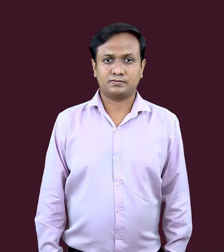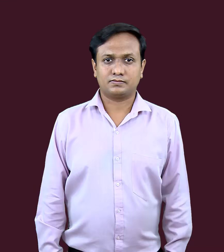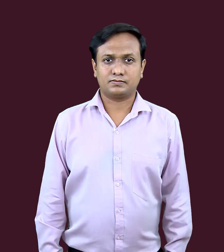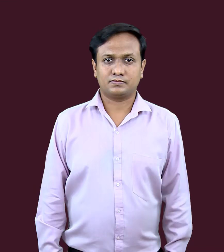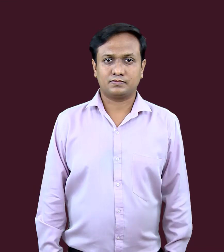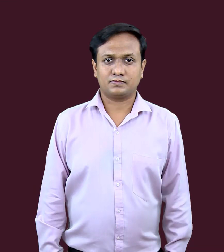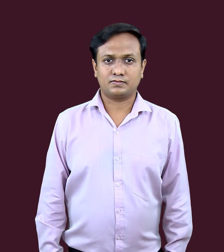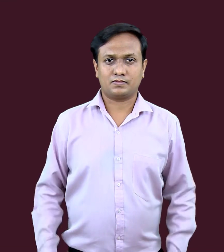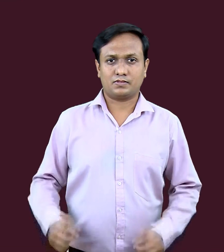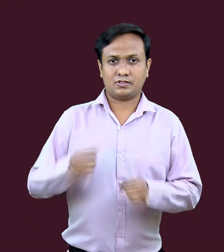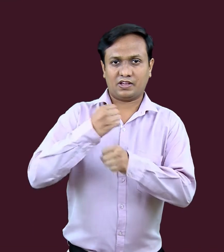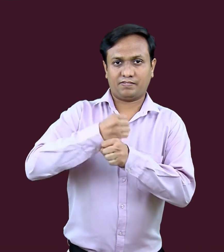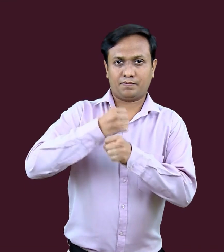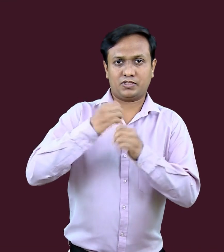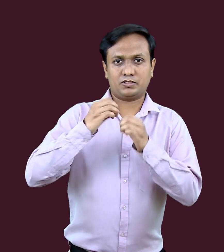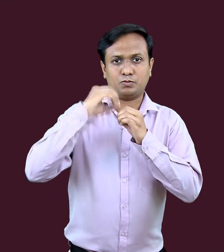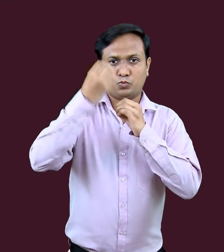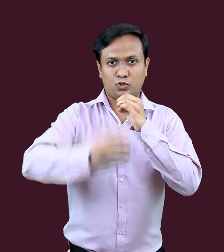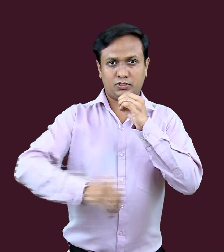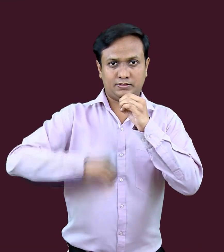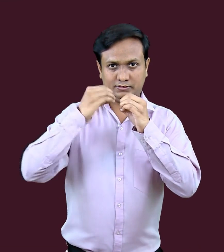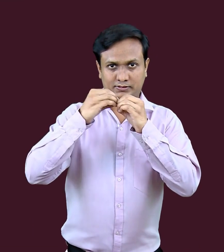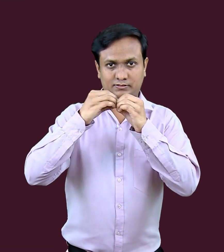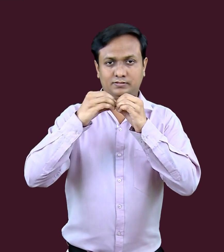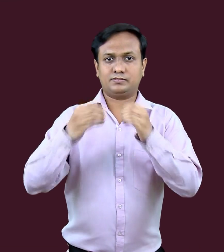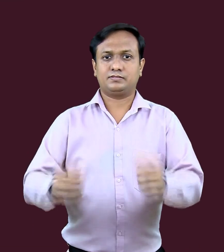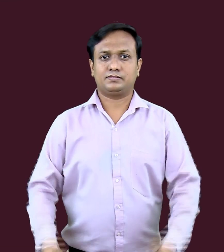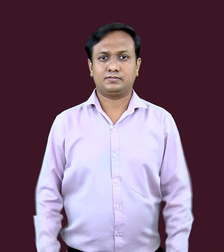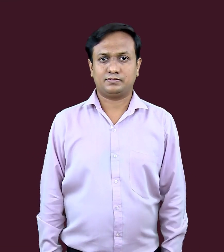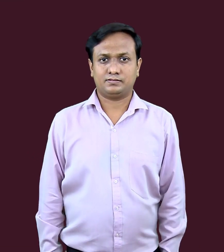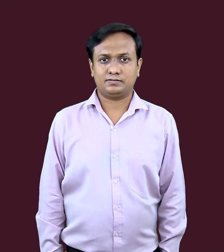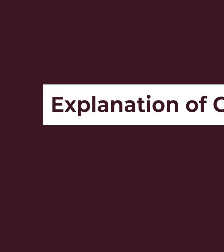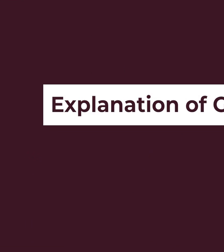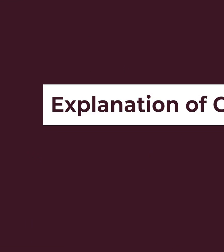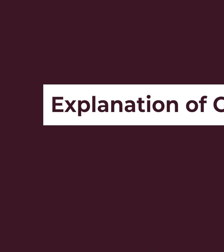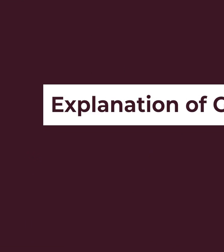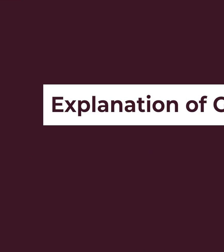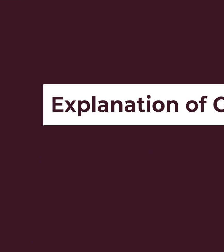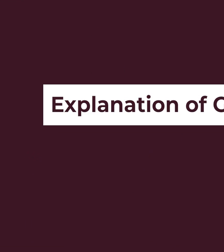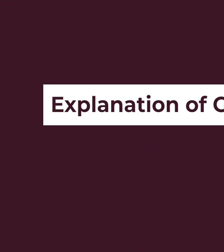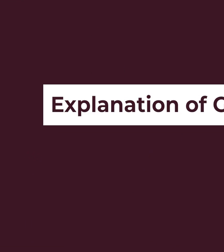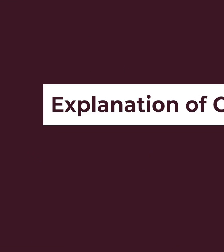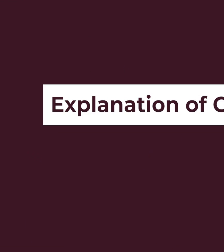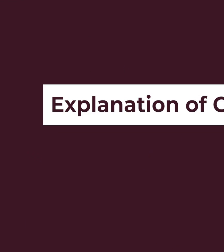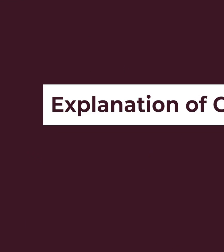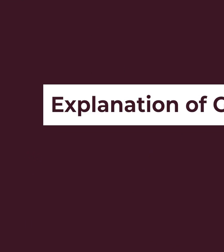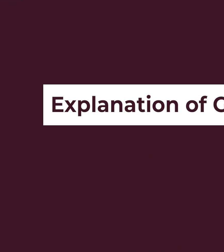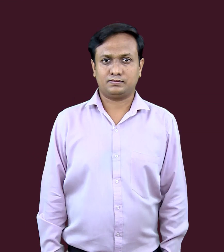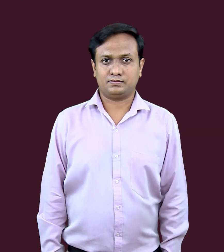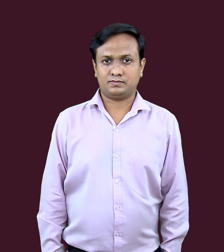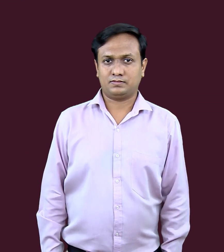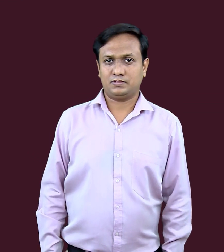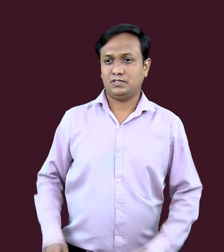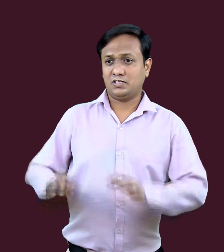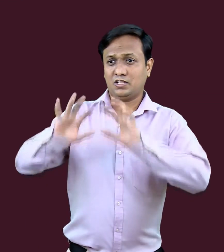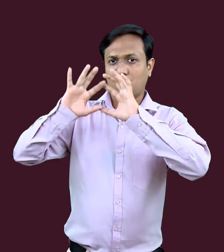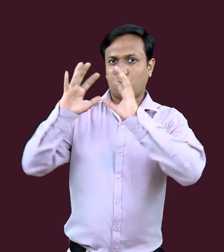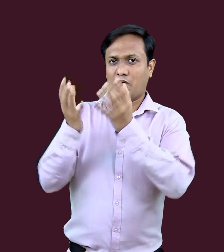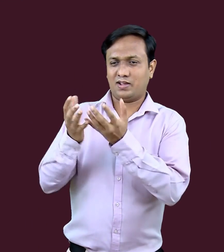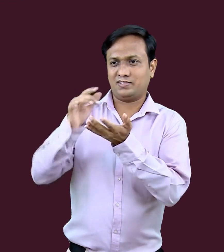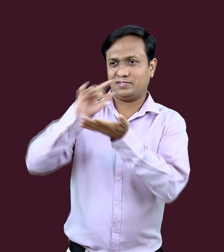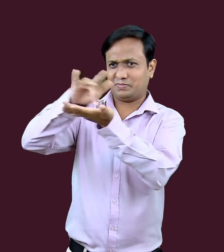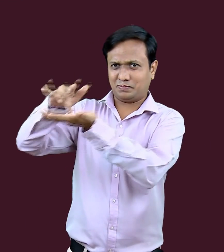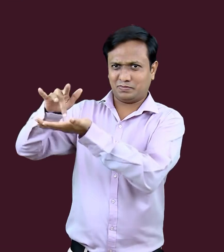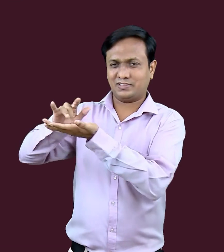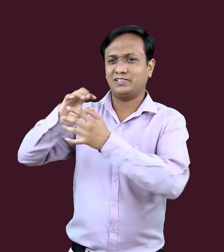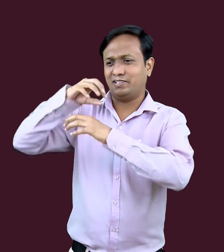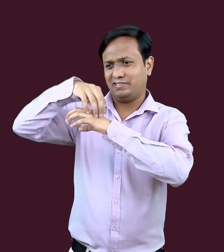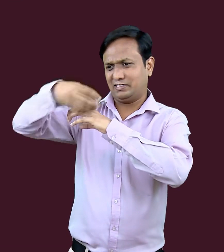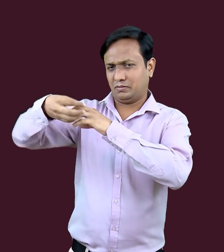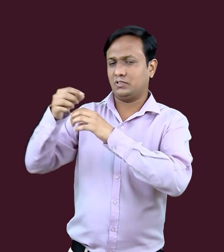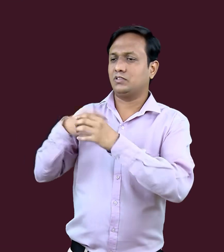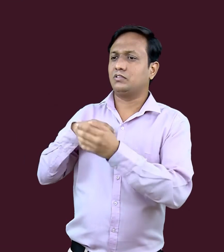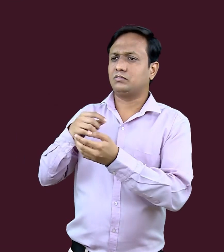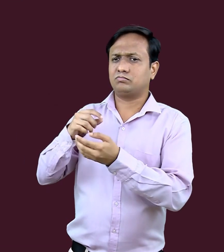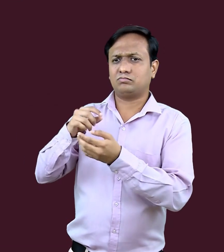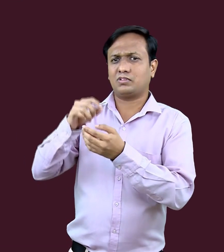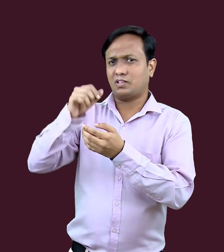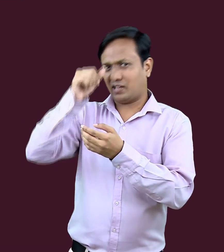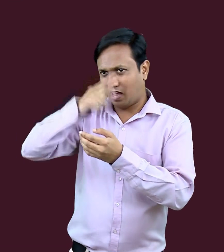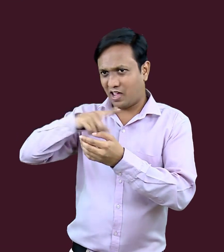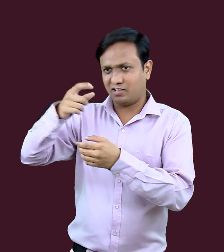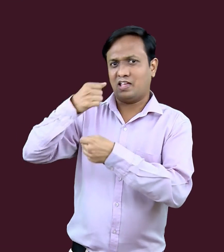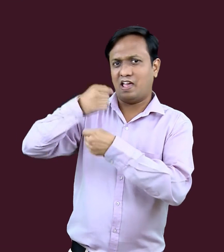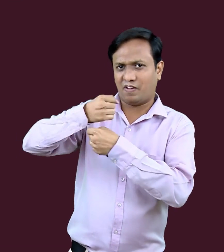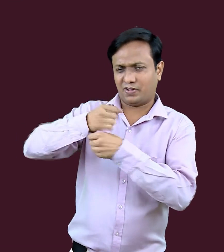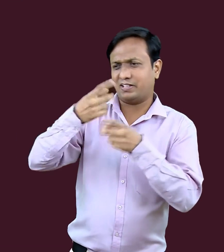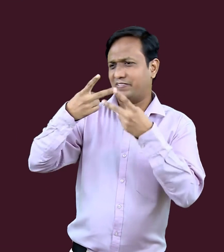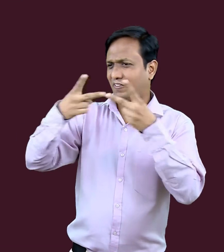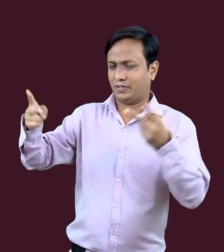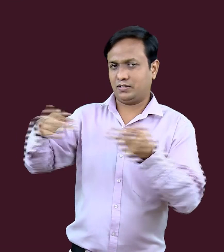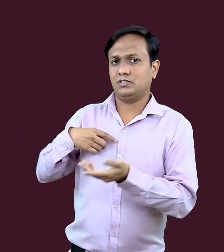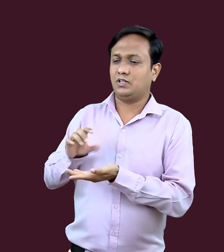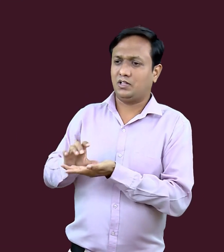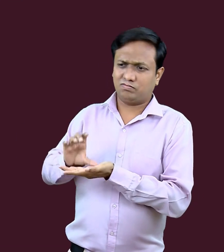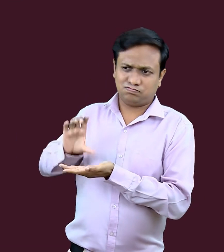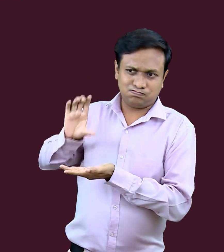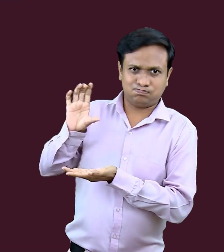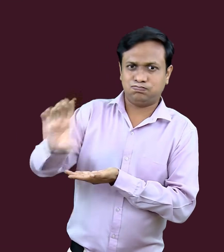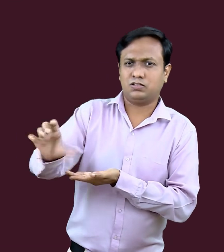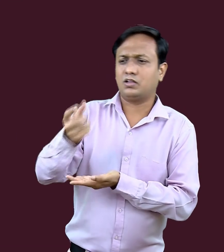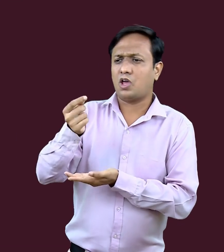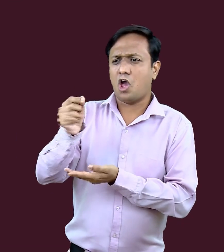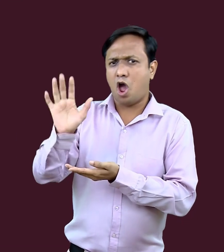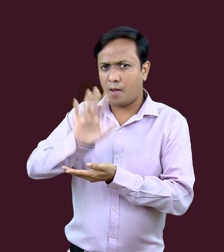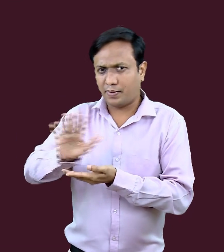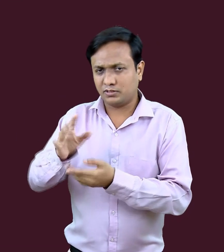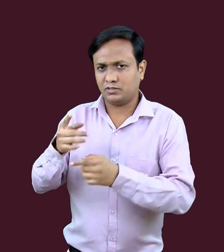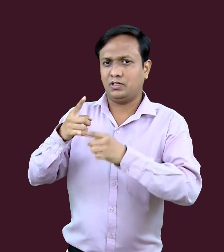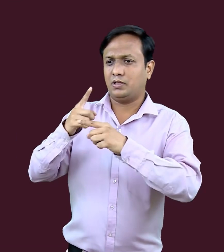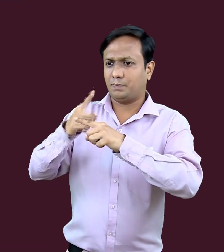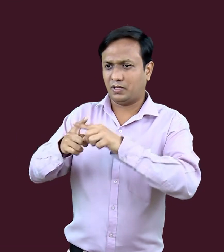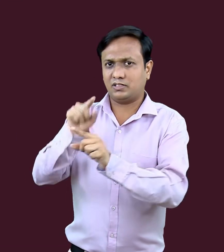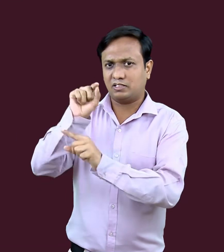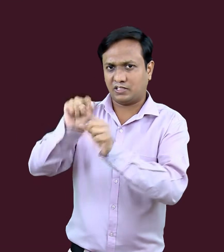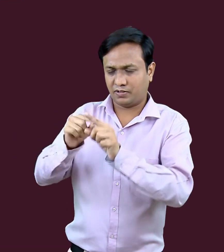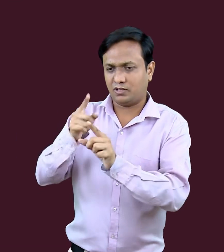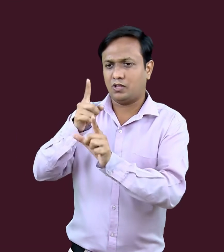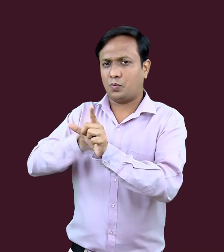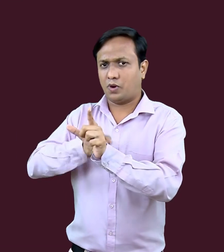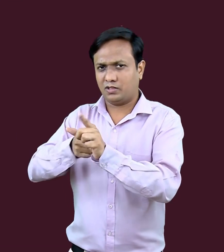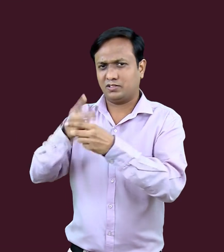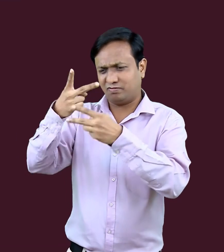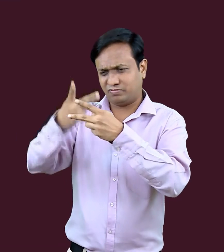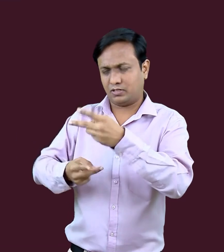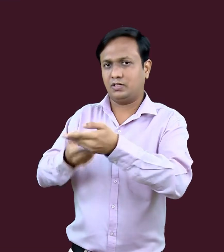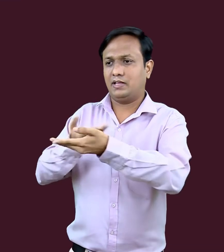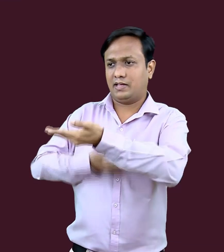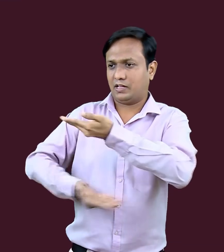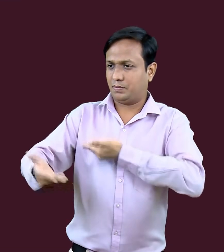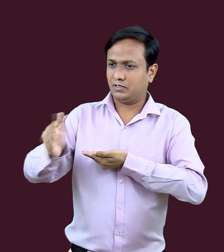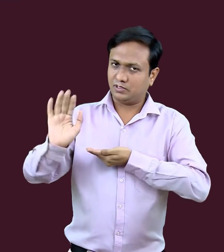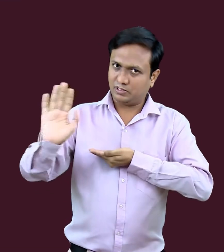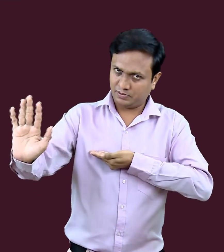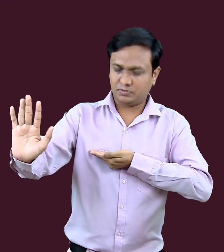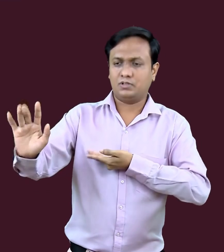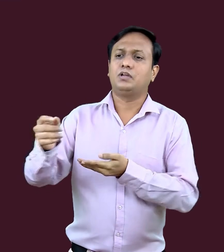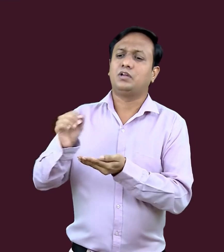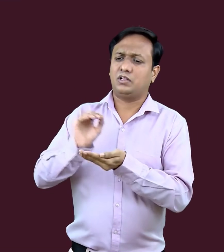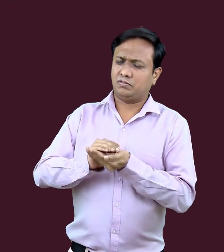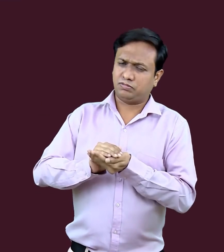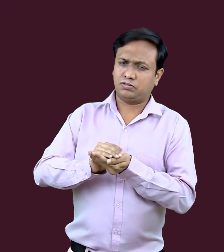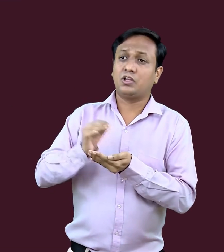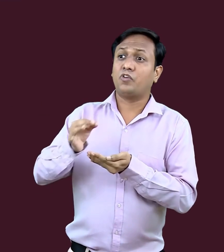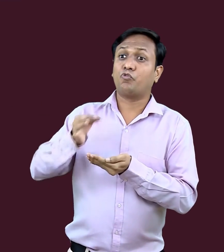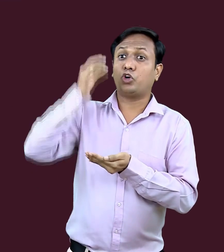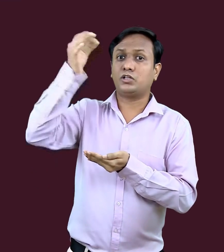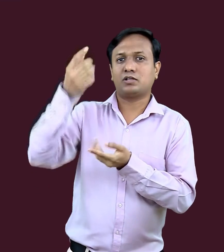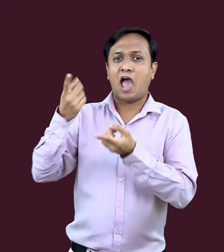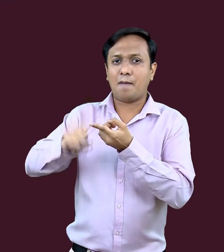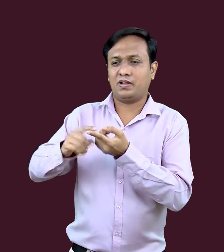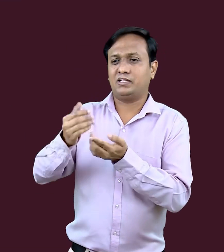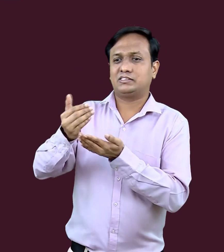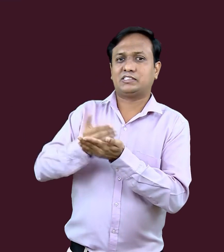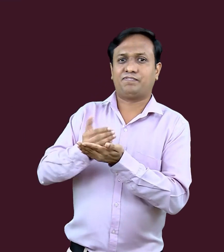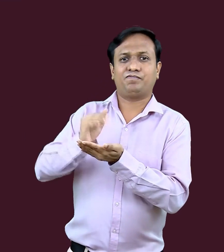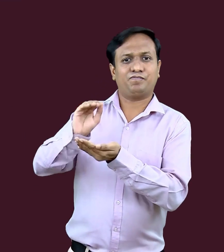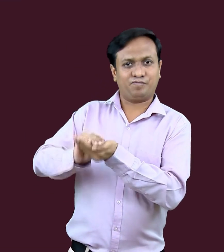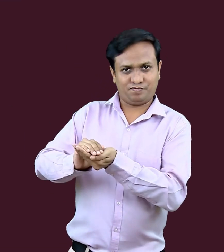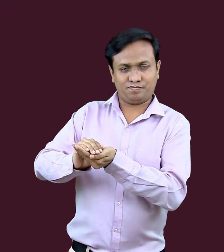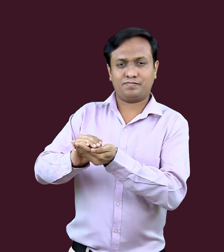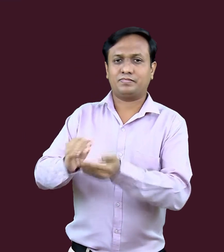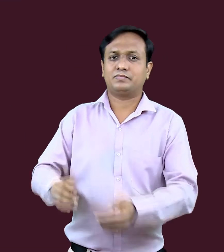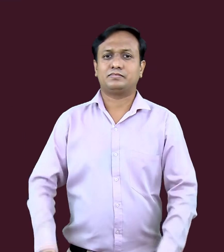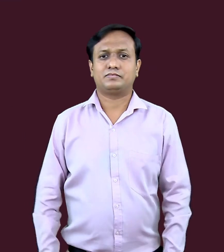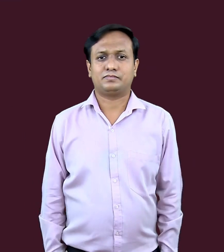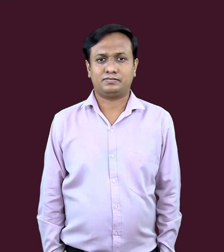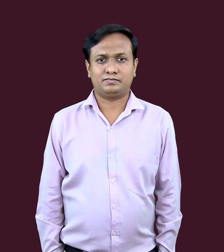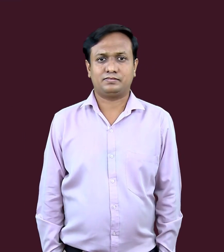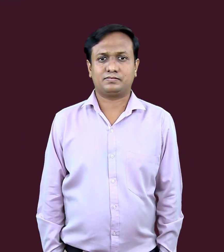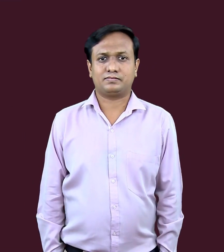Government Bond